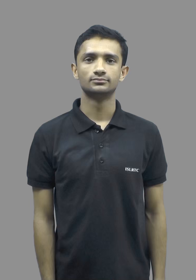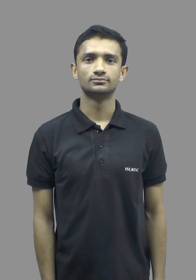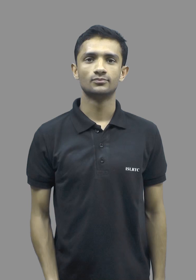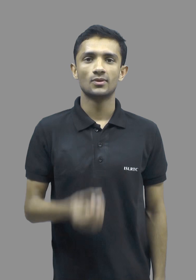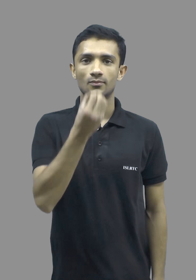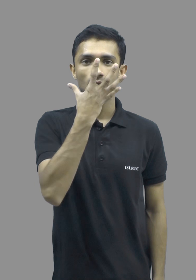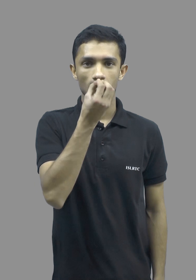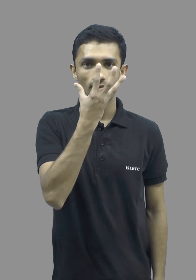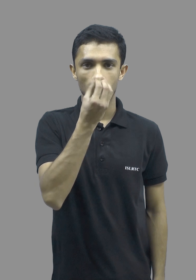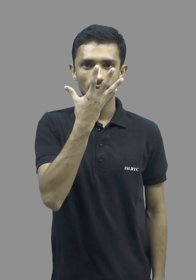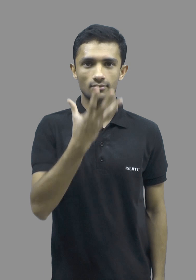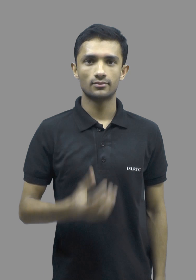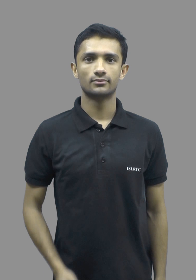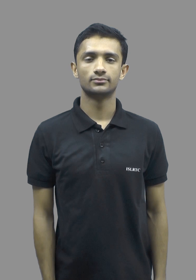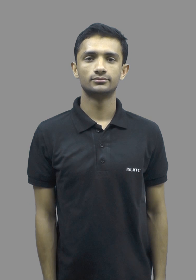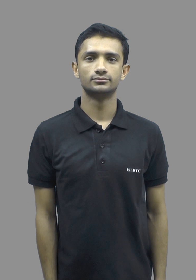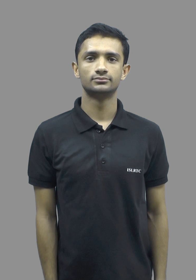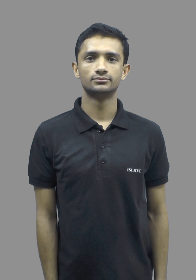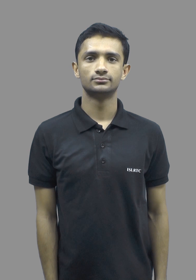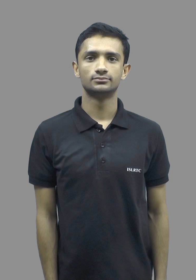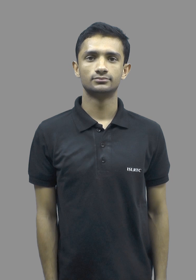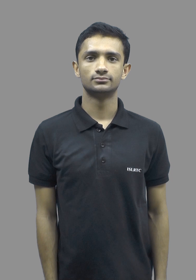Flower